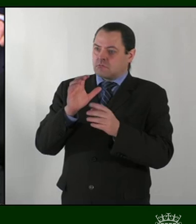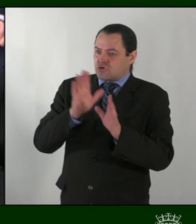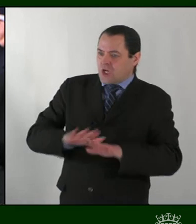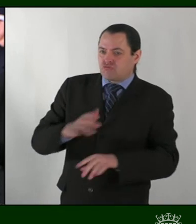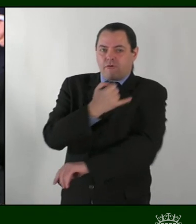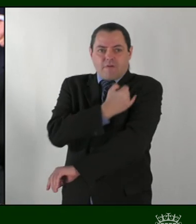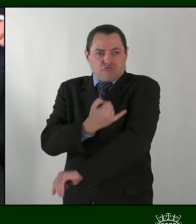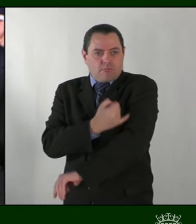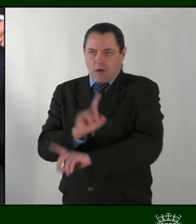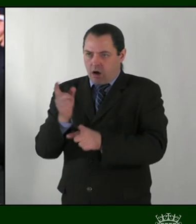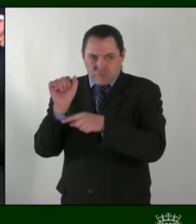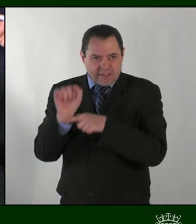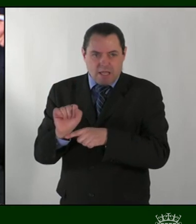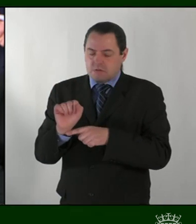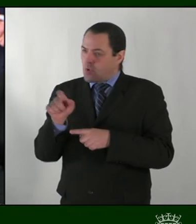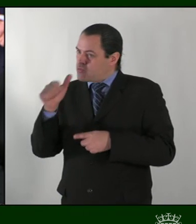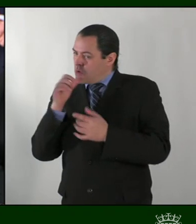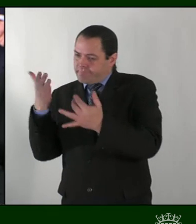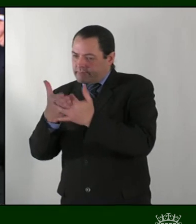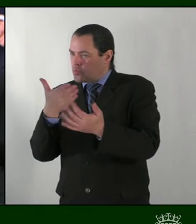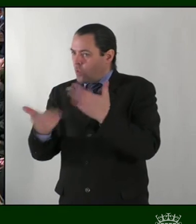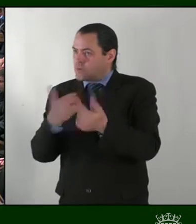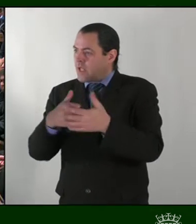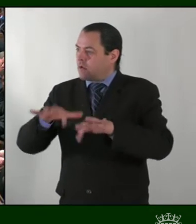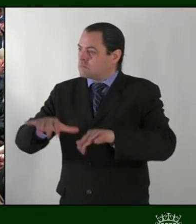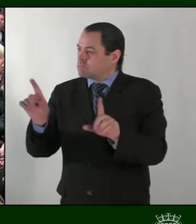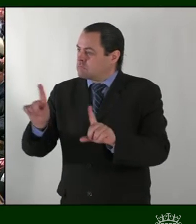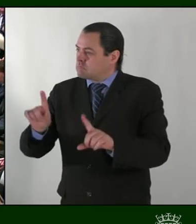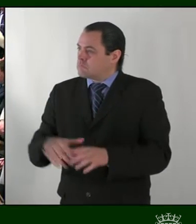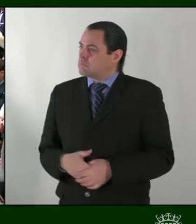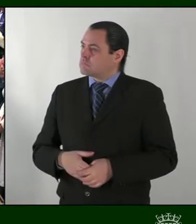Will my right honourable Friend the Prime Minister intervene to solve this problem?